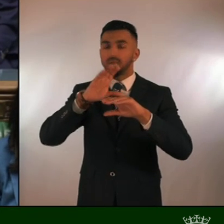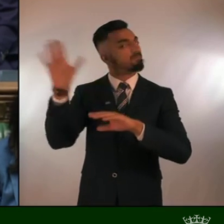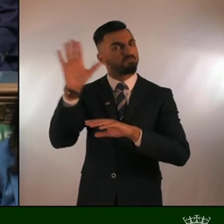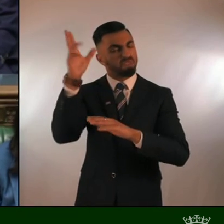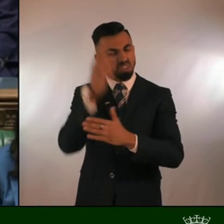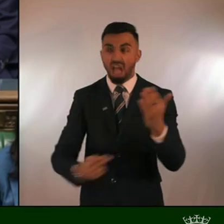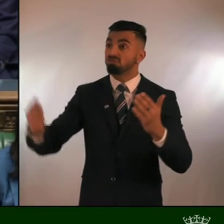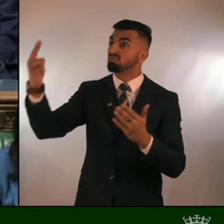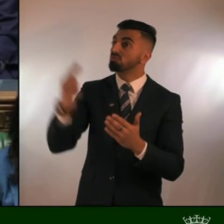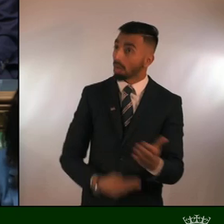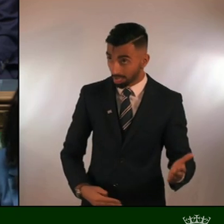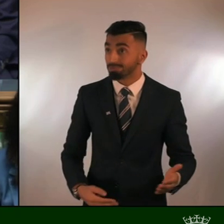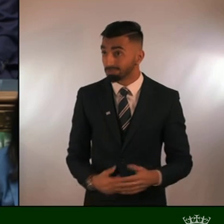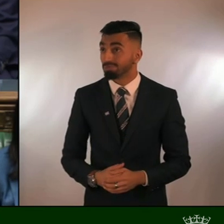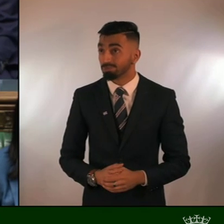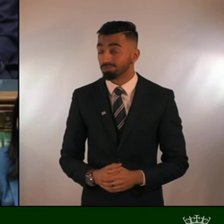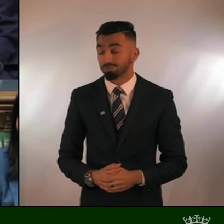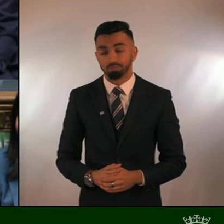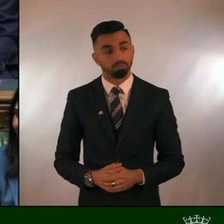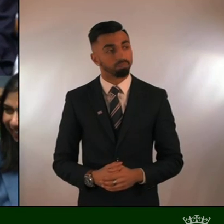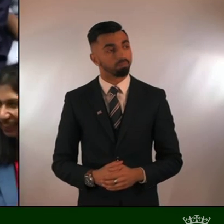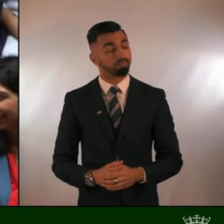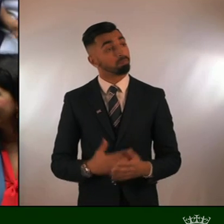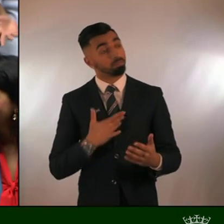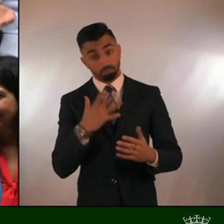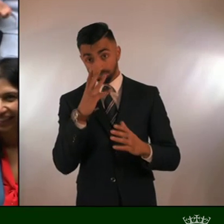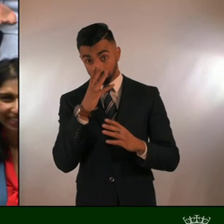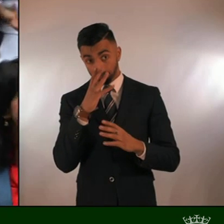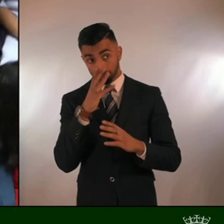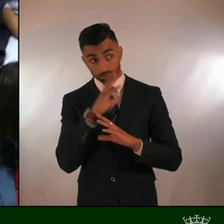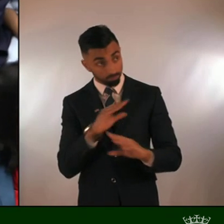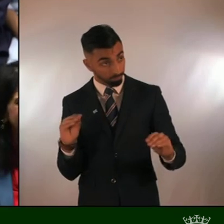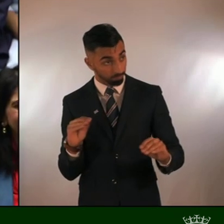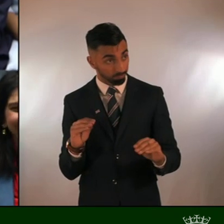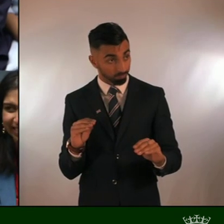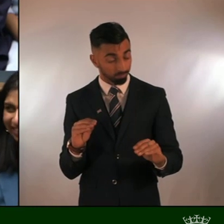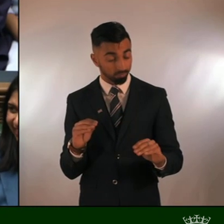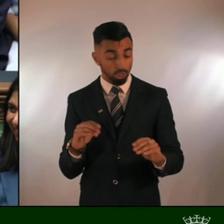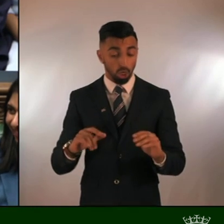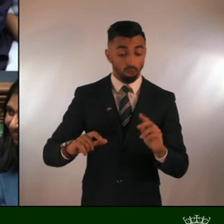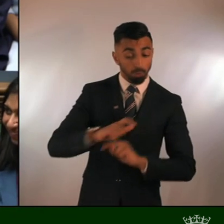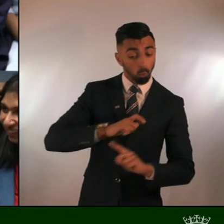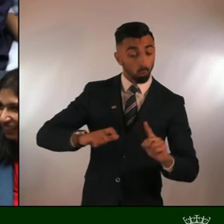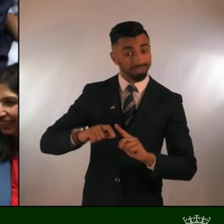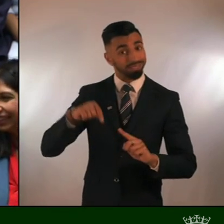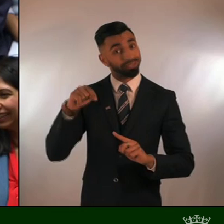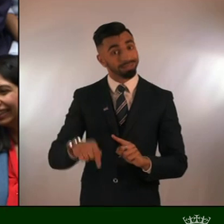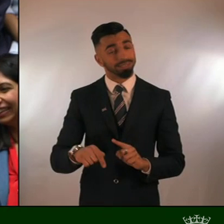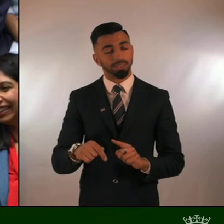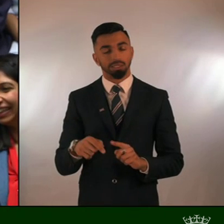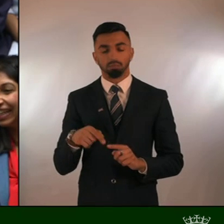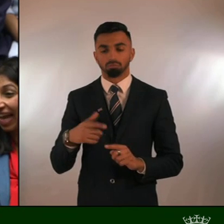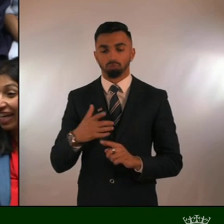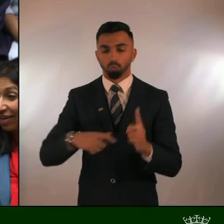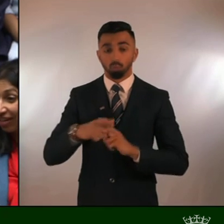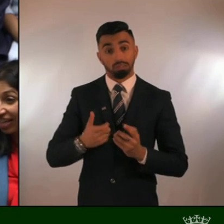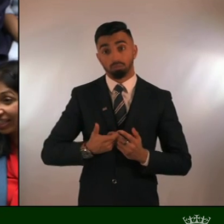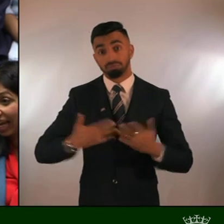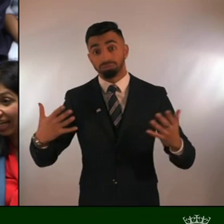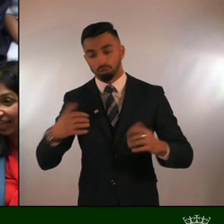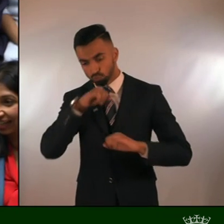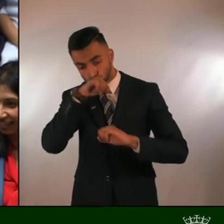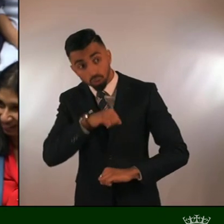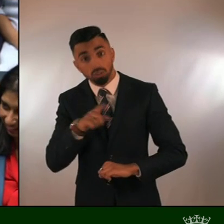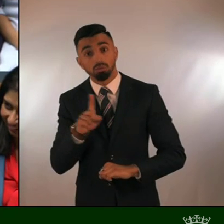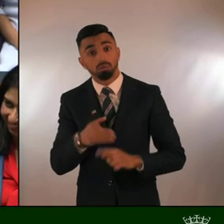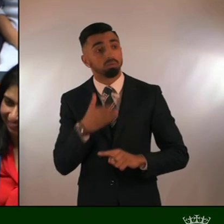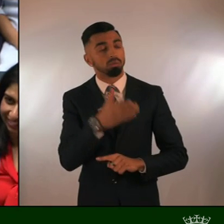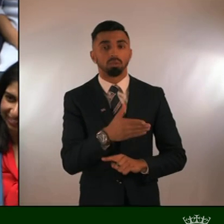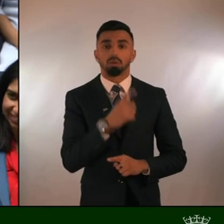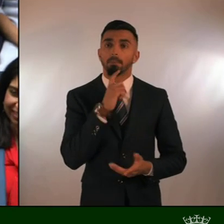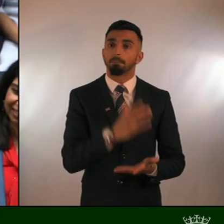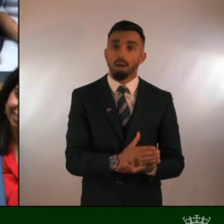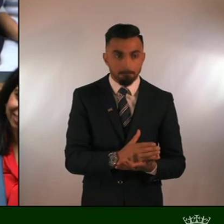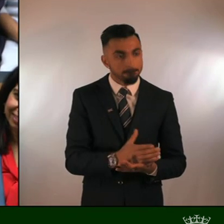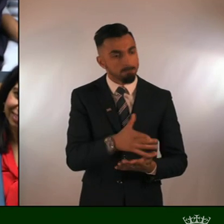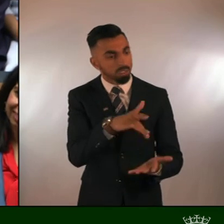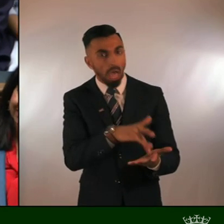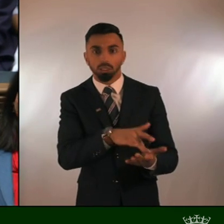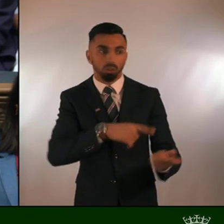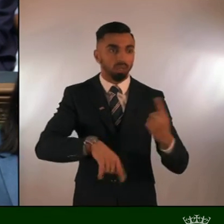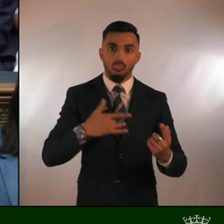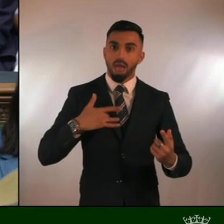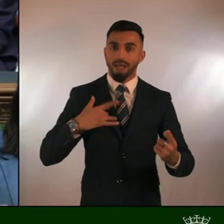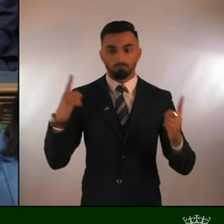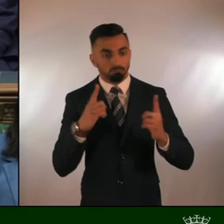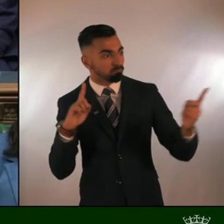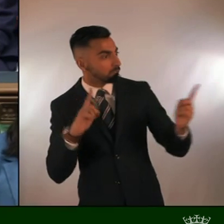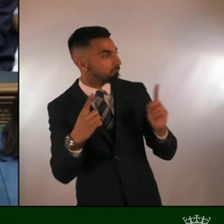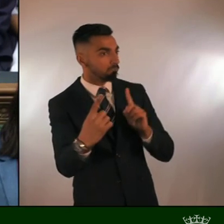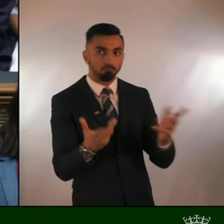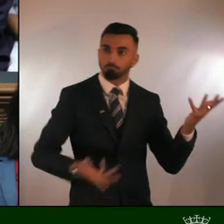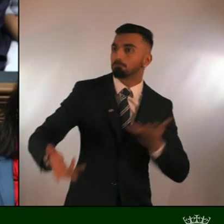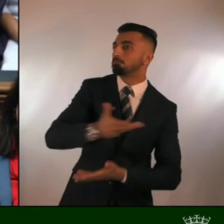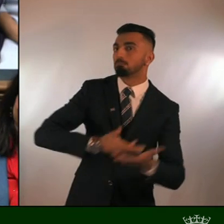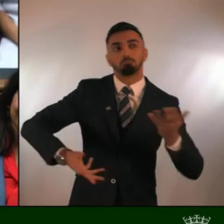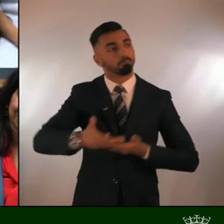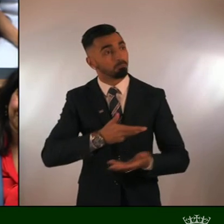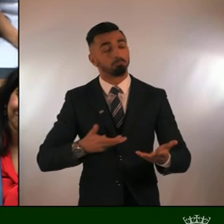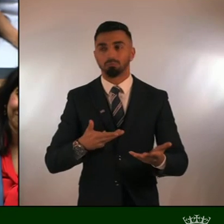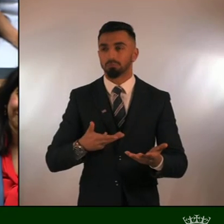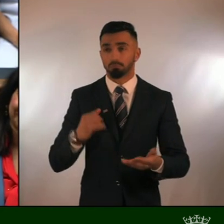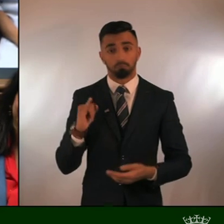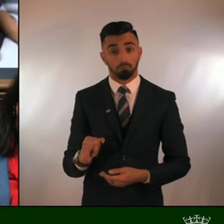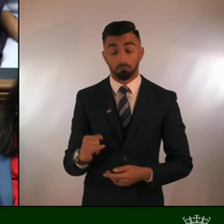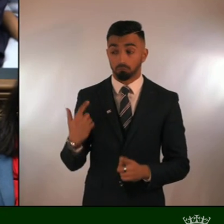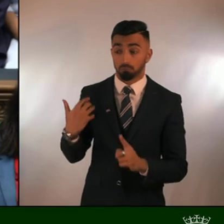Pubs are at the centre of community life, but too many have closed over the past decade.